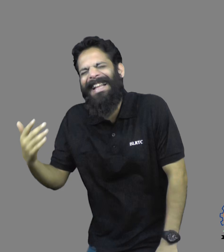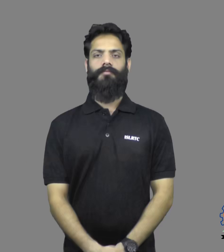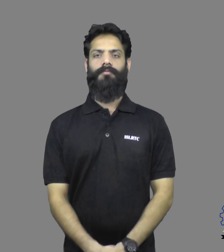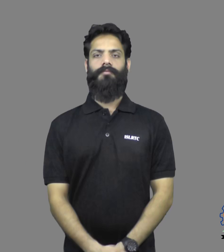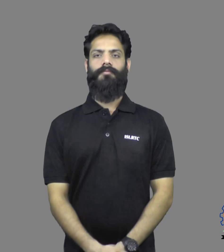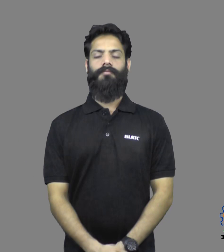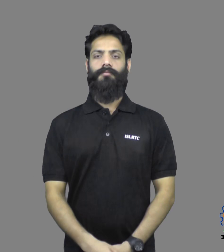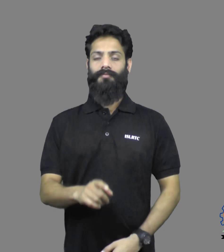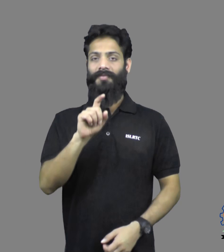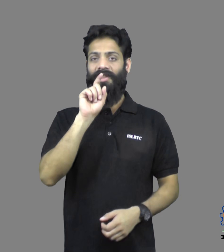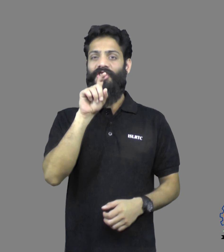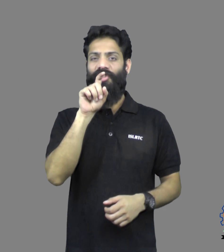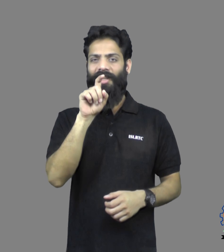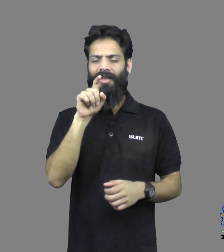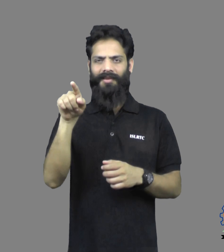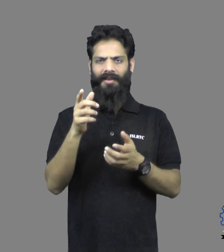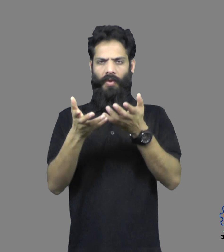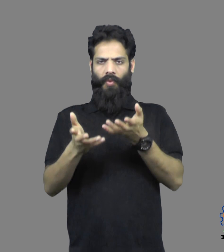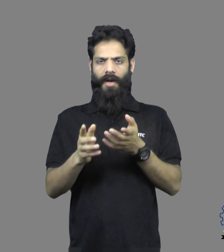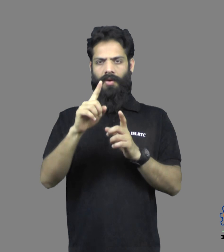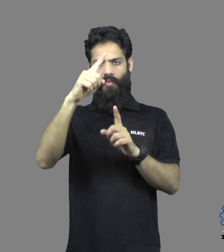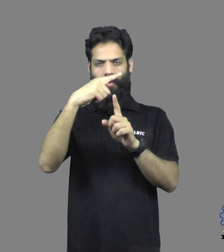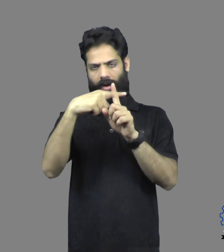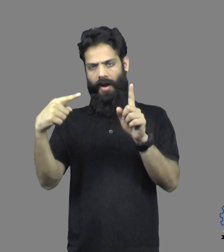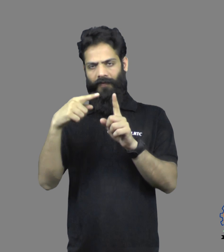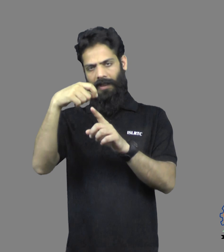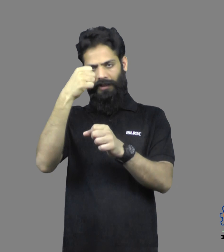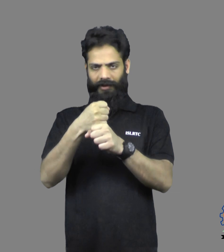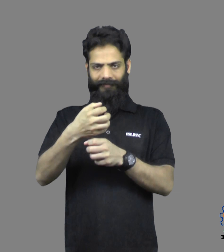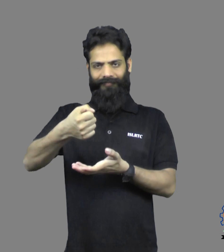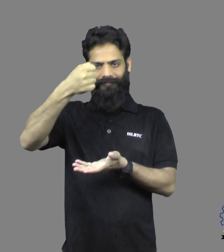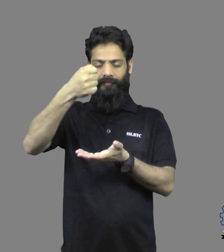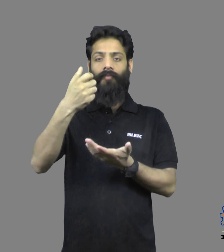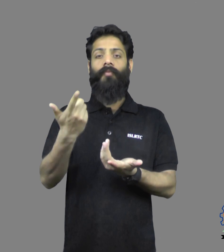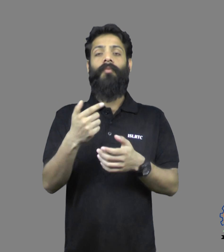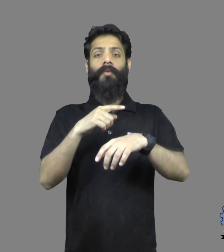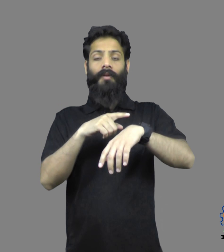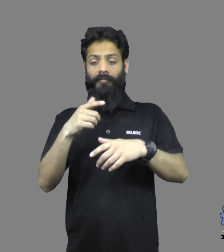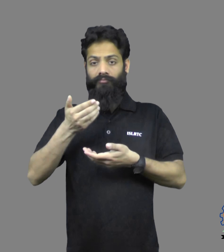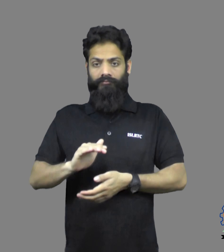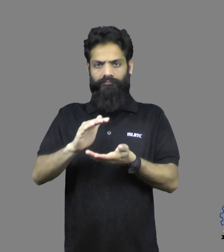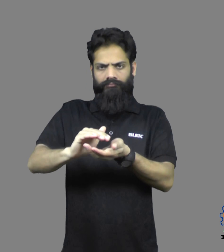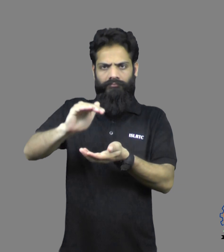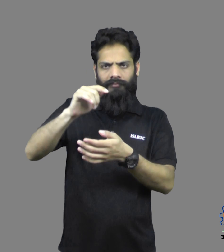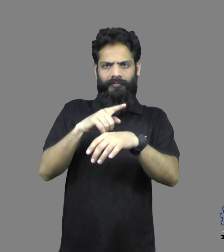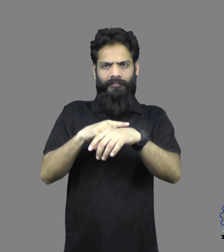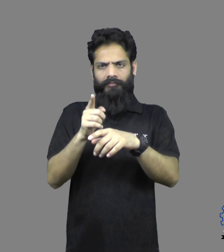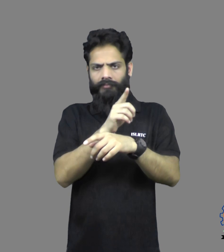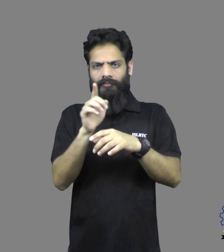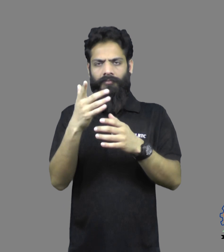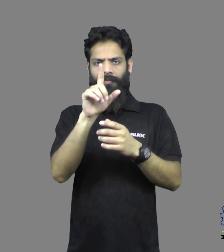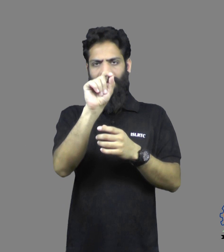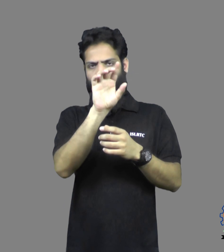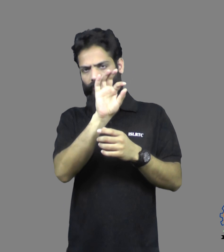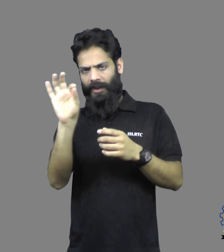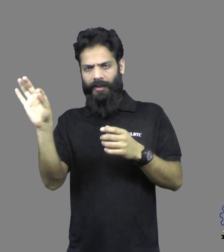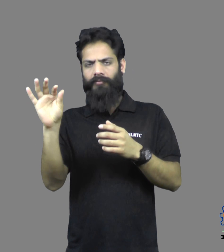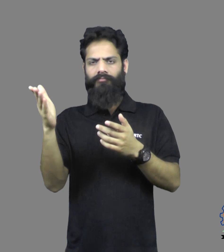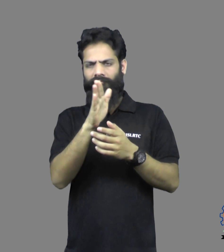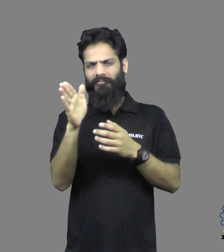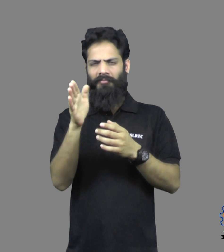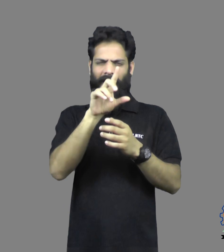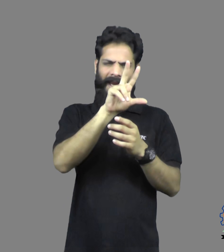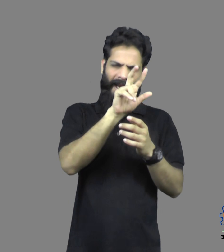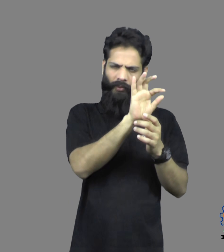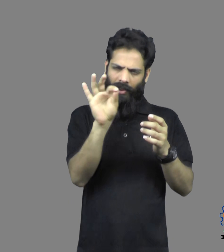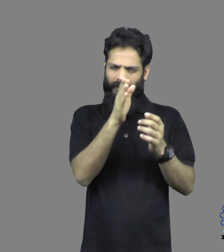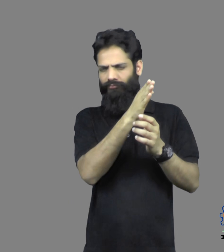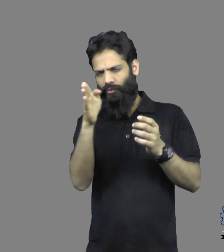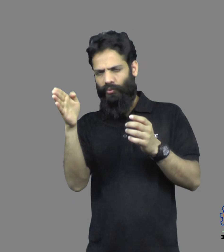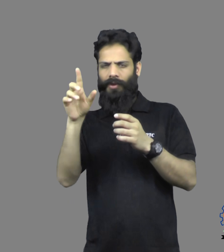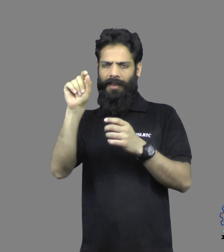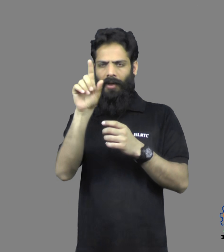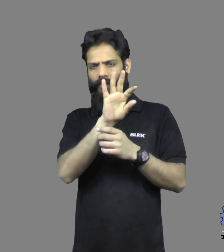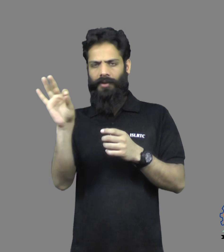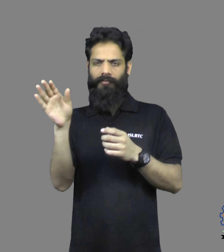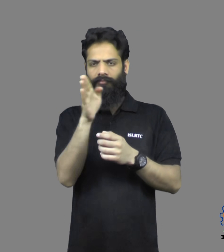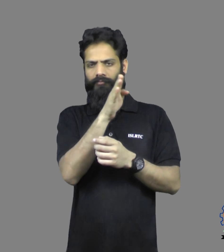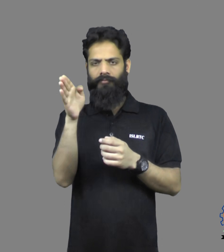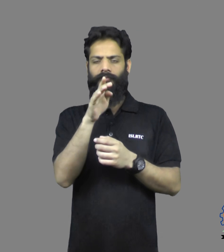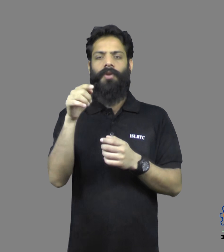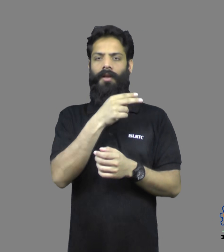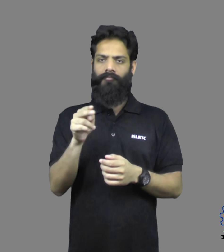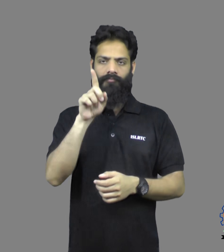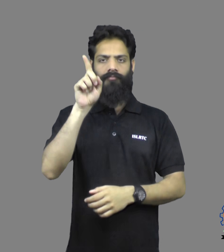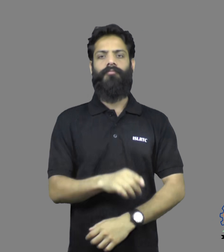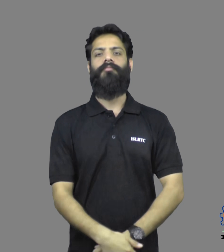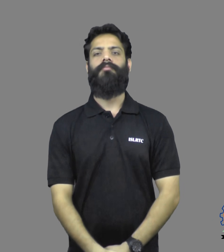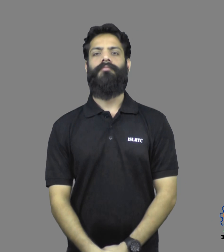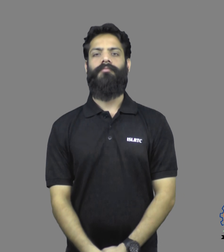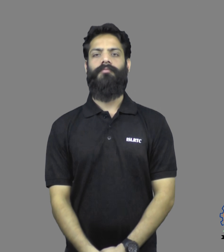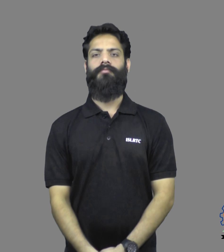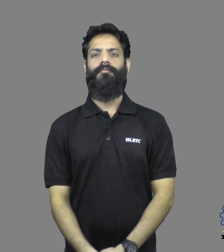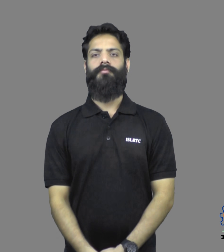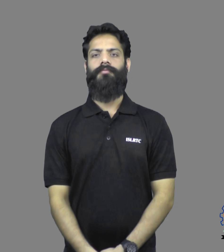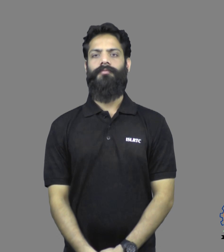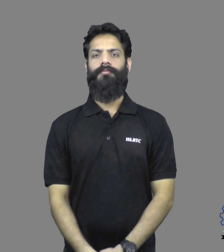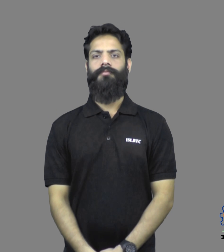Broiler